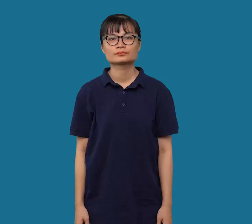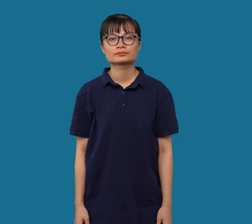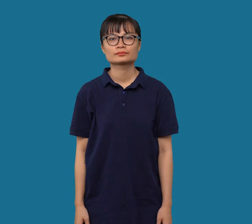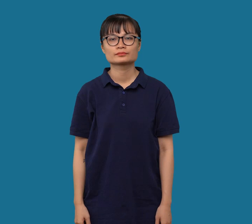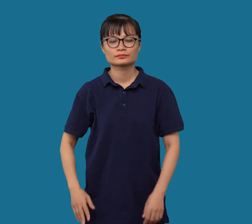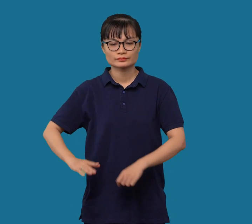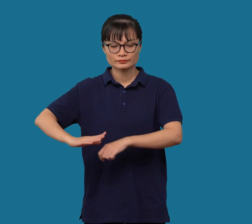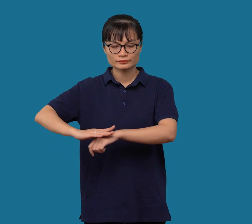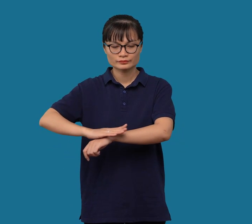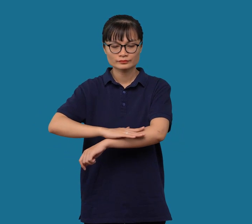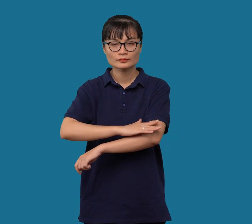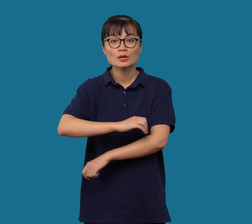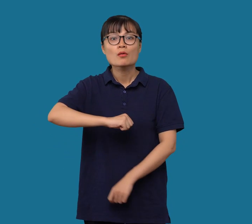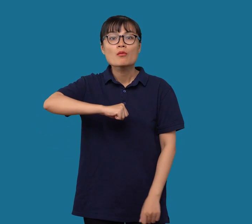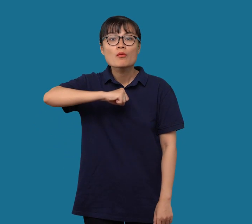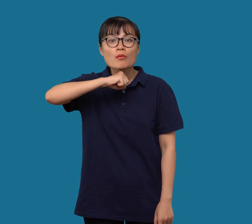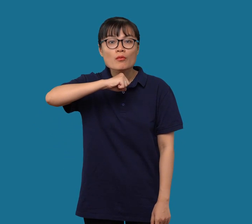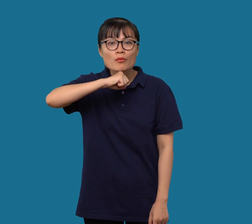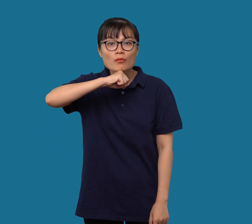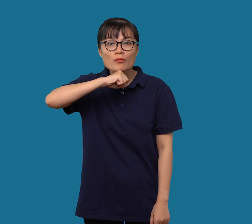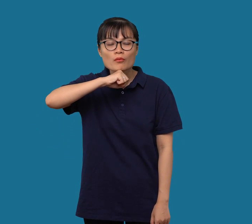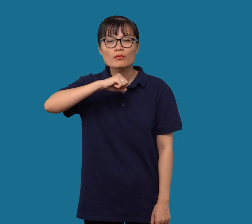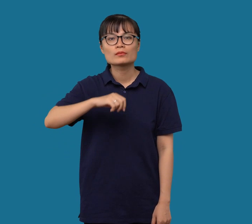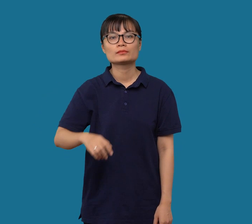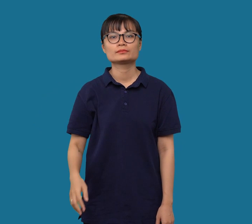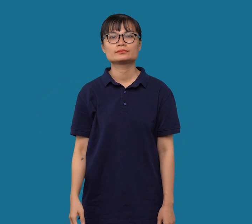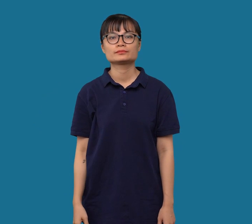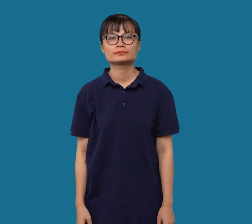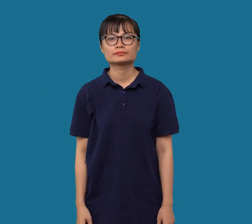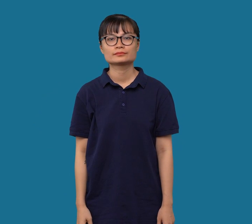gỗ